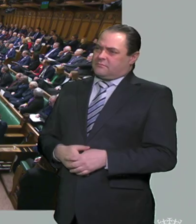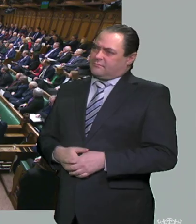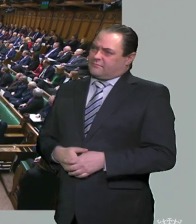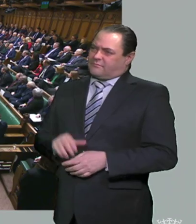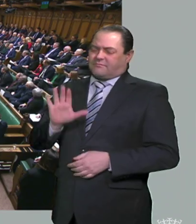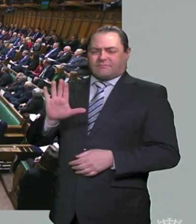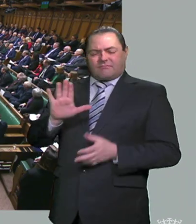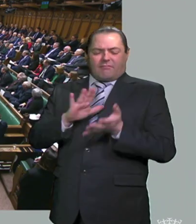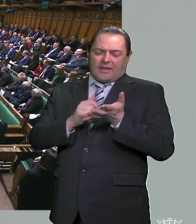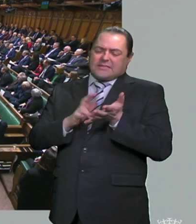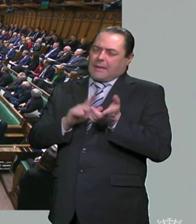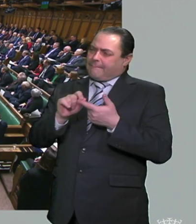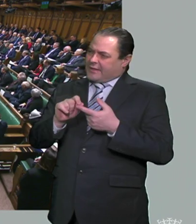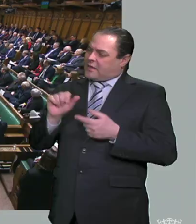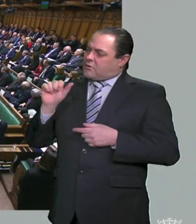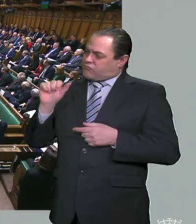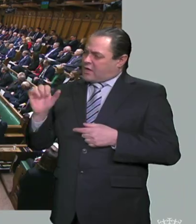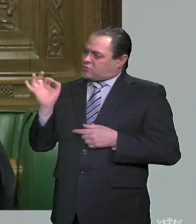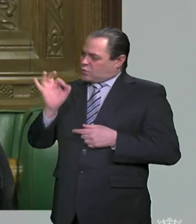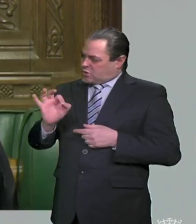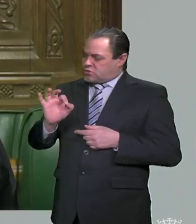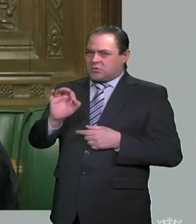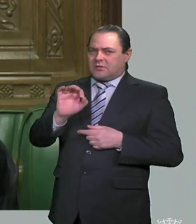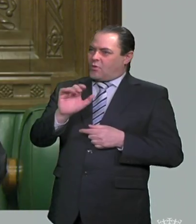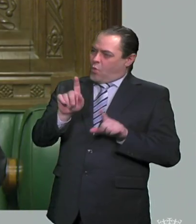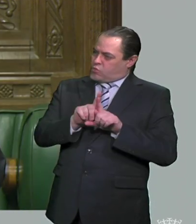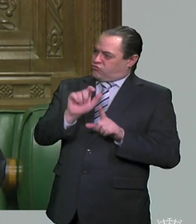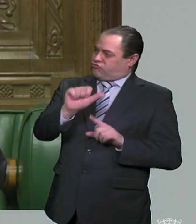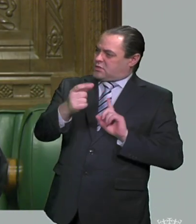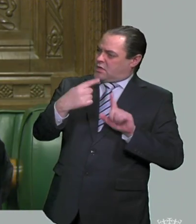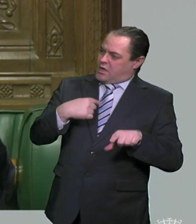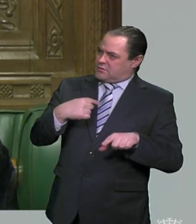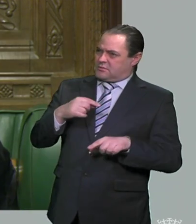Order. Can I say to SNP Members that it is quite right that questions are asked, but I also want to hear the answers?